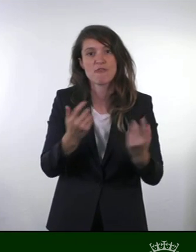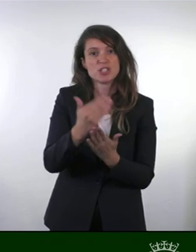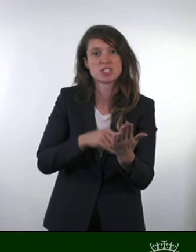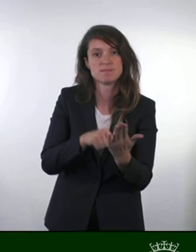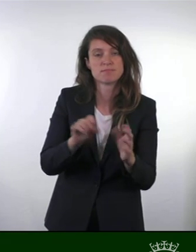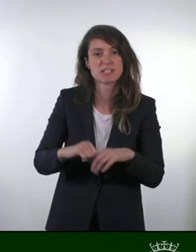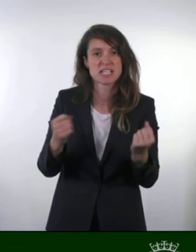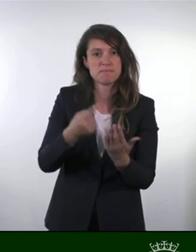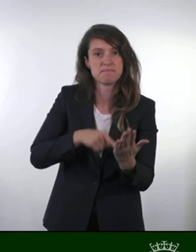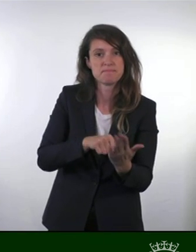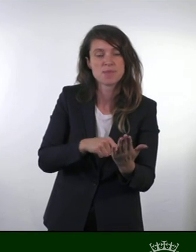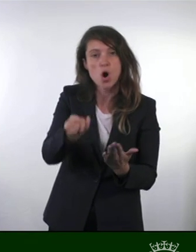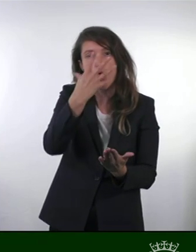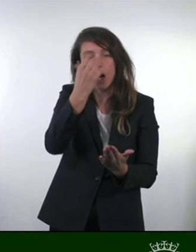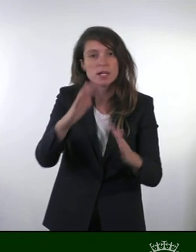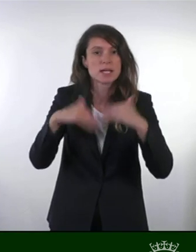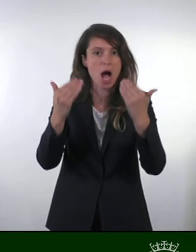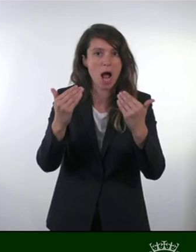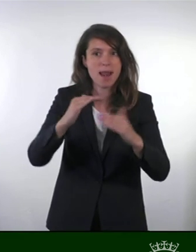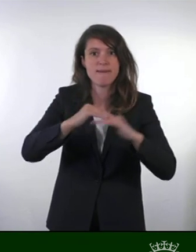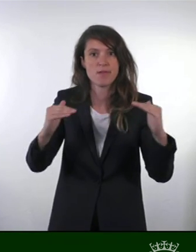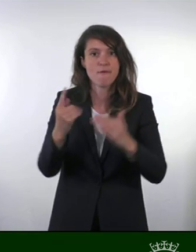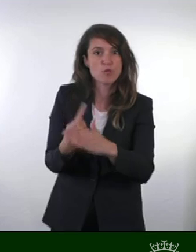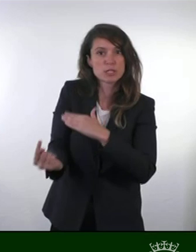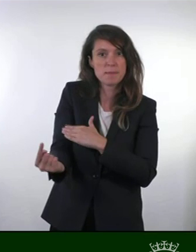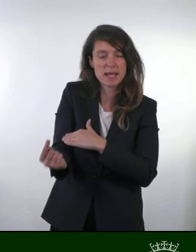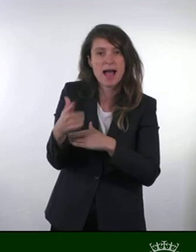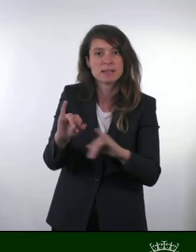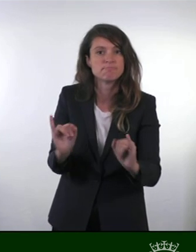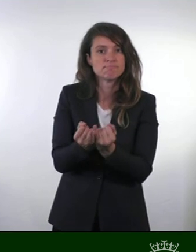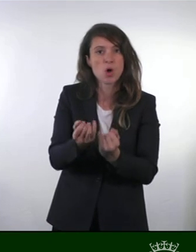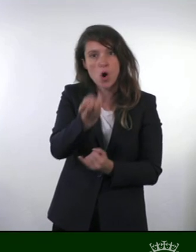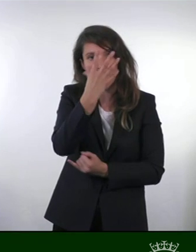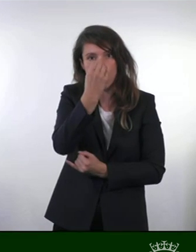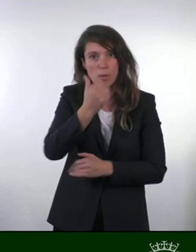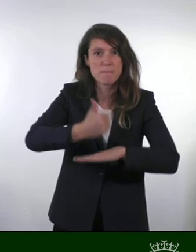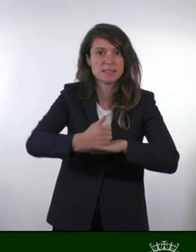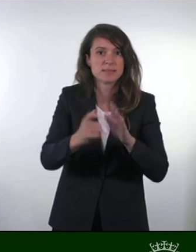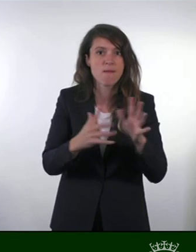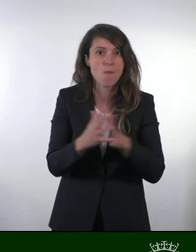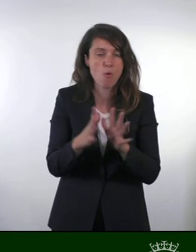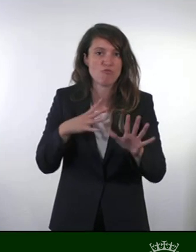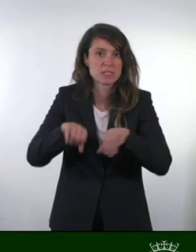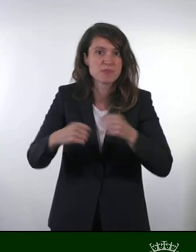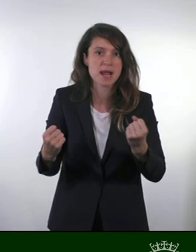It violates Hong Kong’s high degree of autonomy and is in direct conflict with Hong Kong Basic Law.